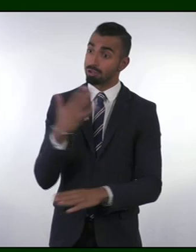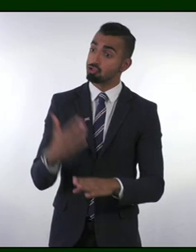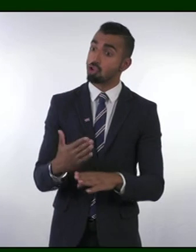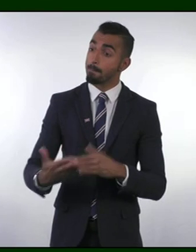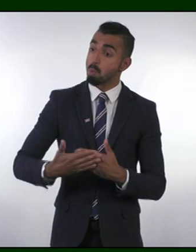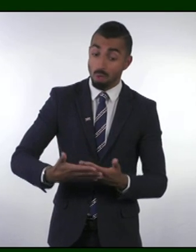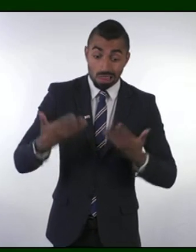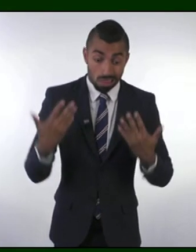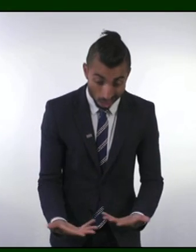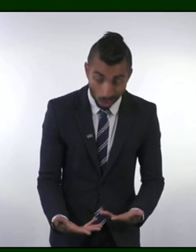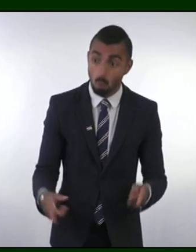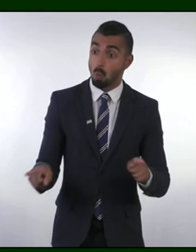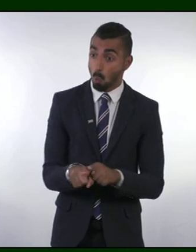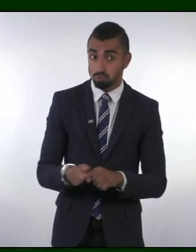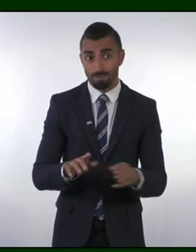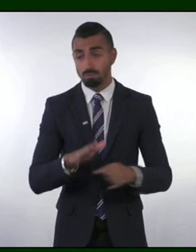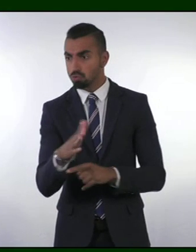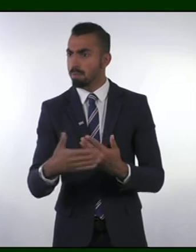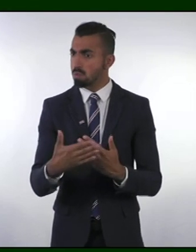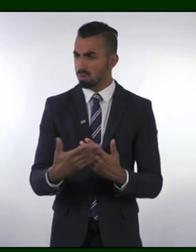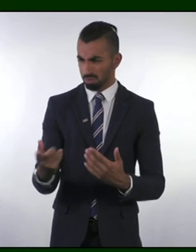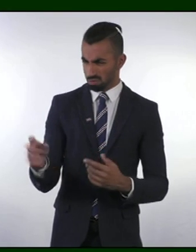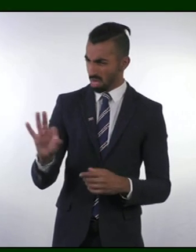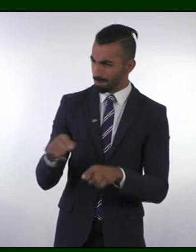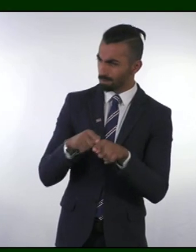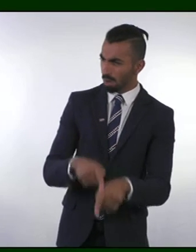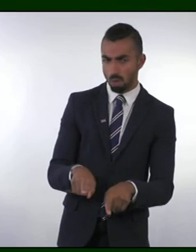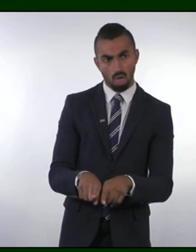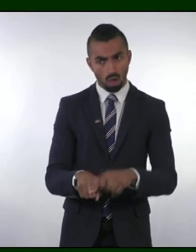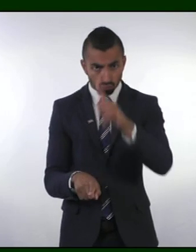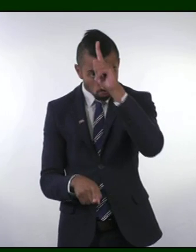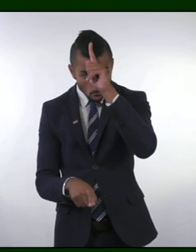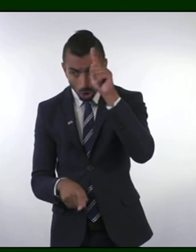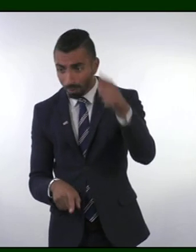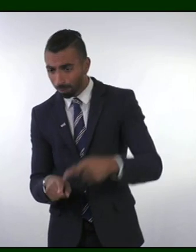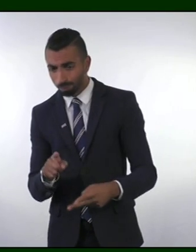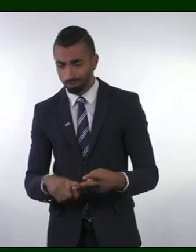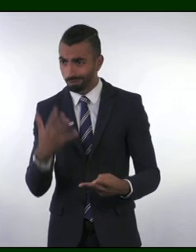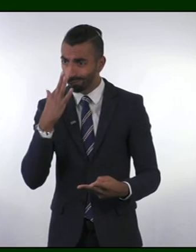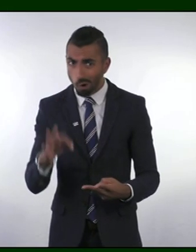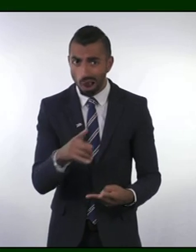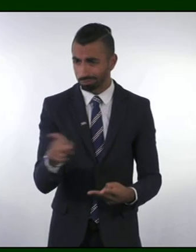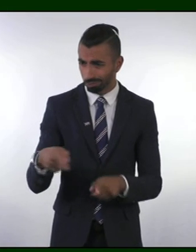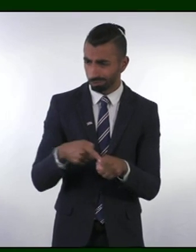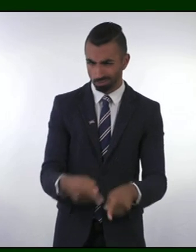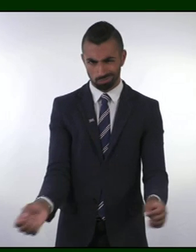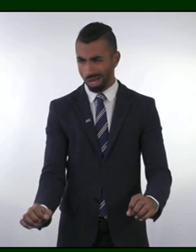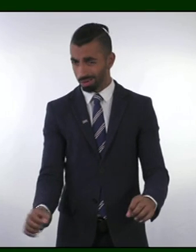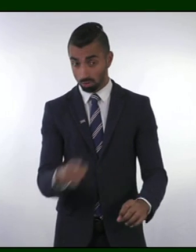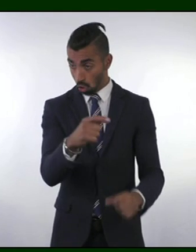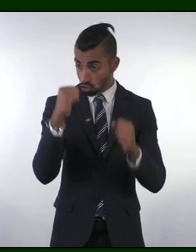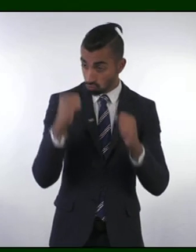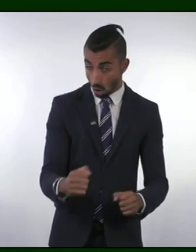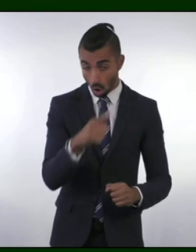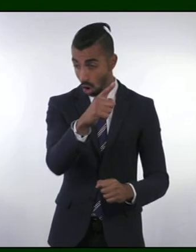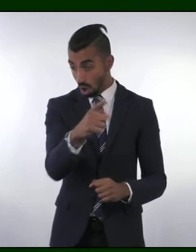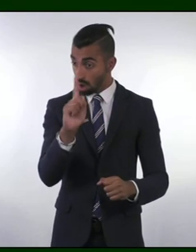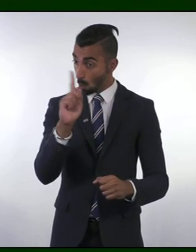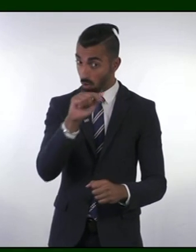Why is he not being as radical as European countries such as Germany and France, with a massive green fiscal stimulus for the technologies and industries of the future?